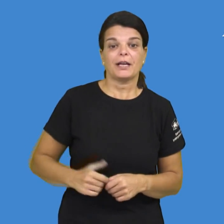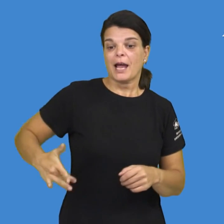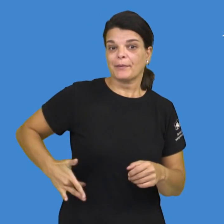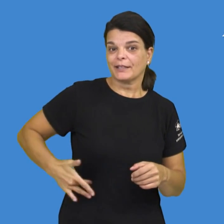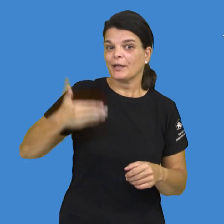hígado